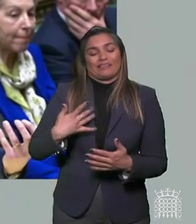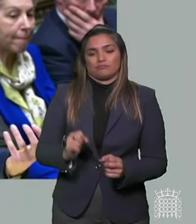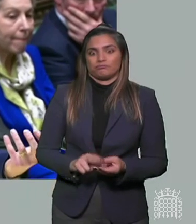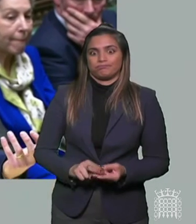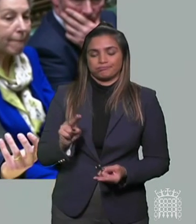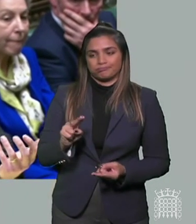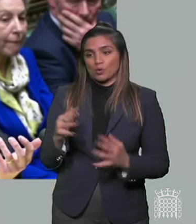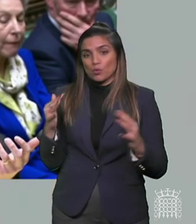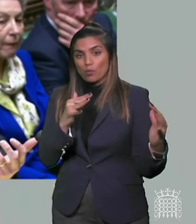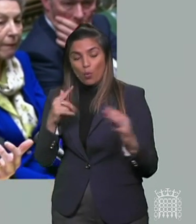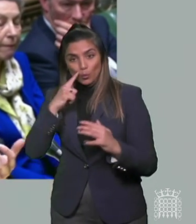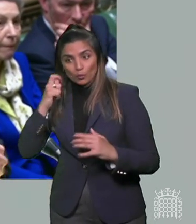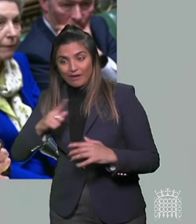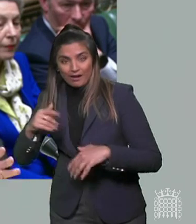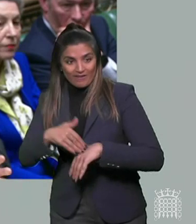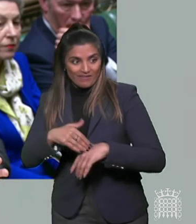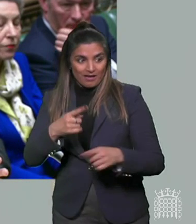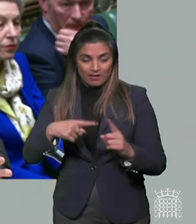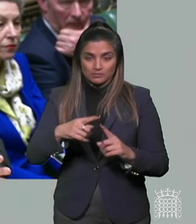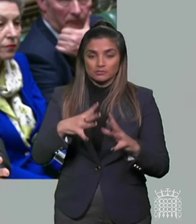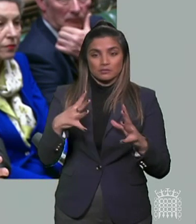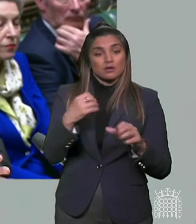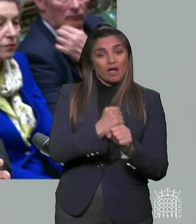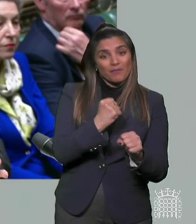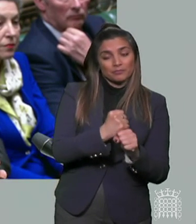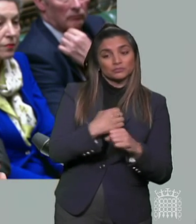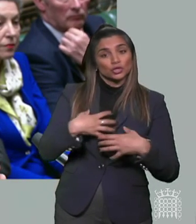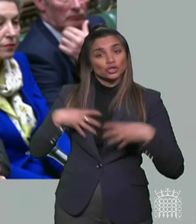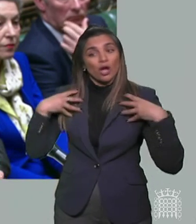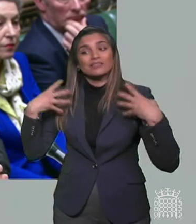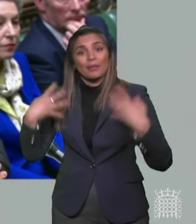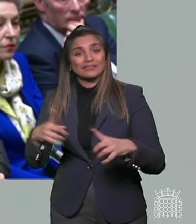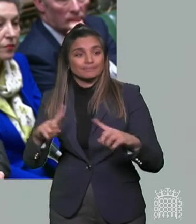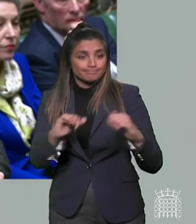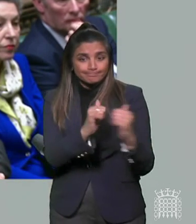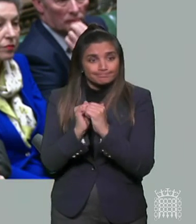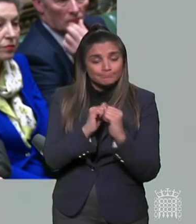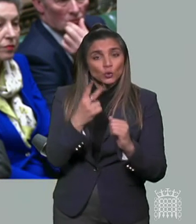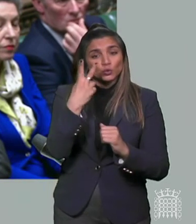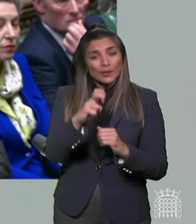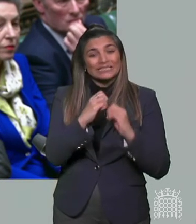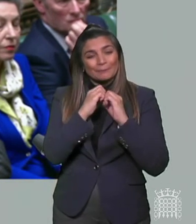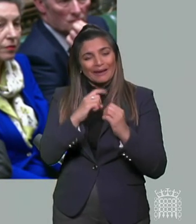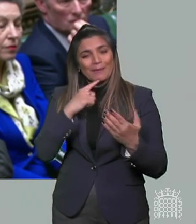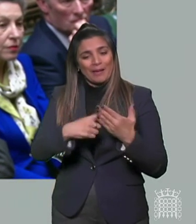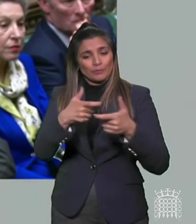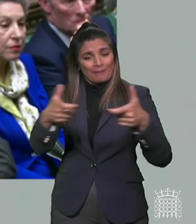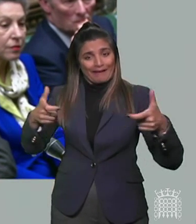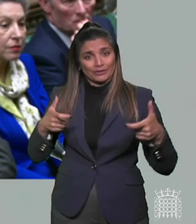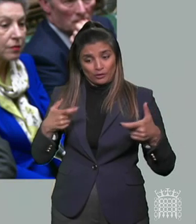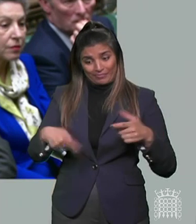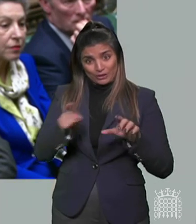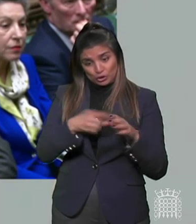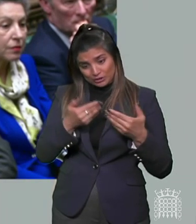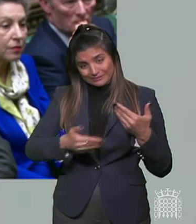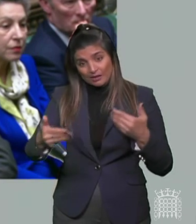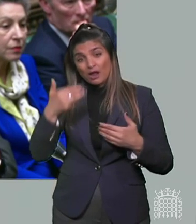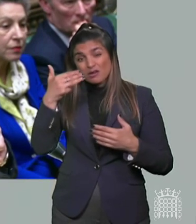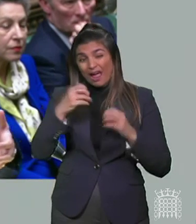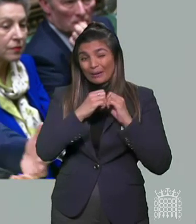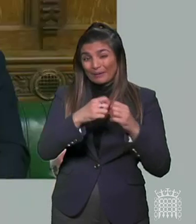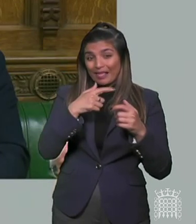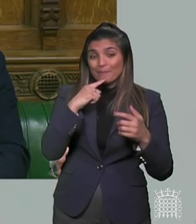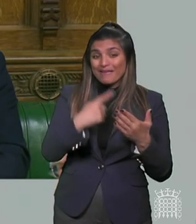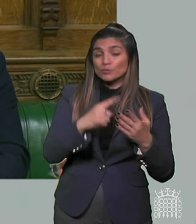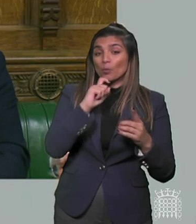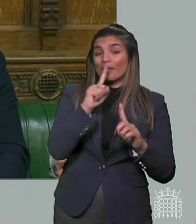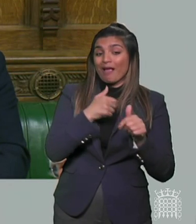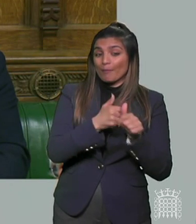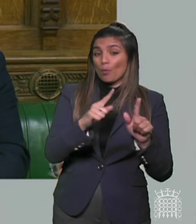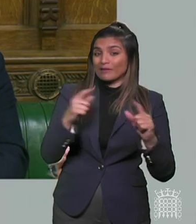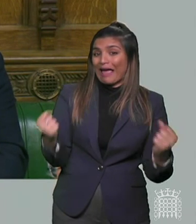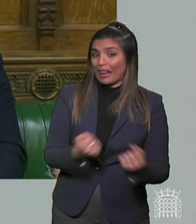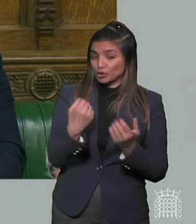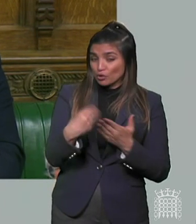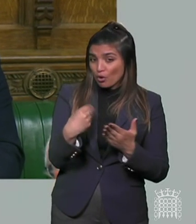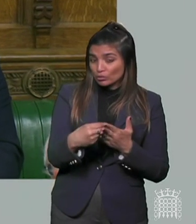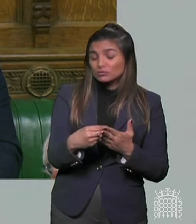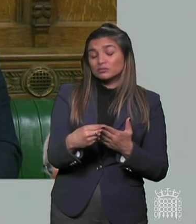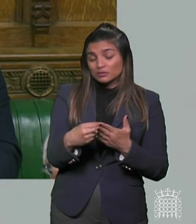The Government and the Chancellor have already provided a £20 billion package across this year, £9 billion to help with energy bills and the rest to deal with the wider cost of living issues.